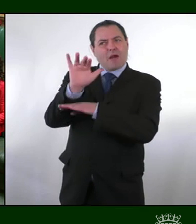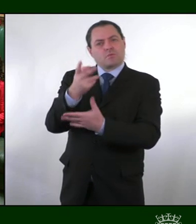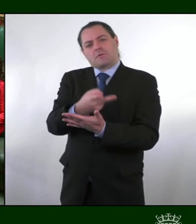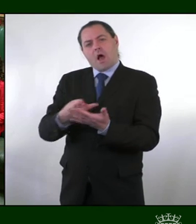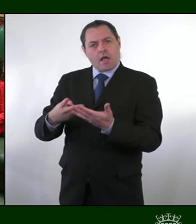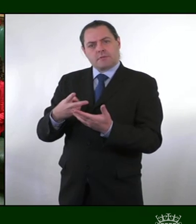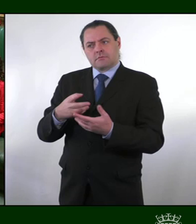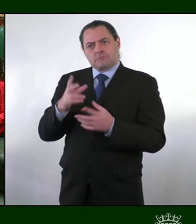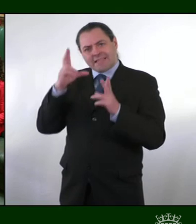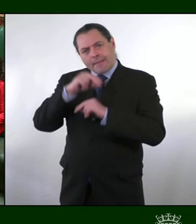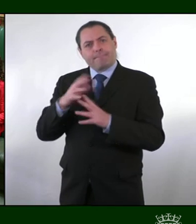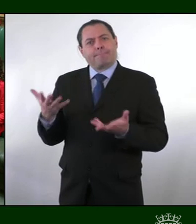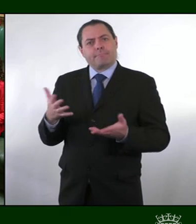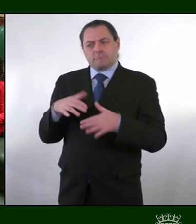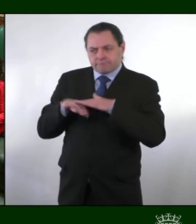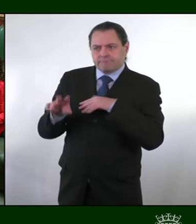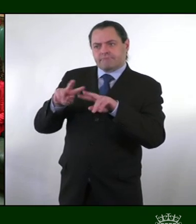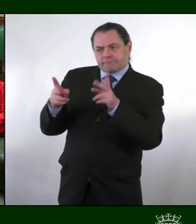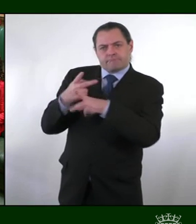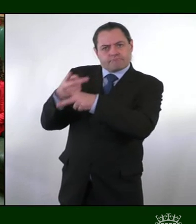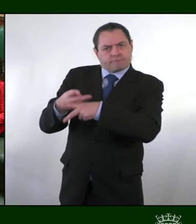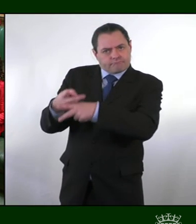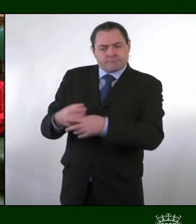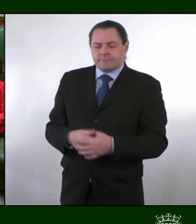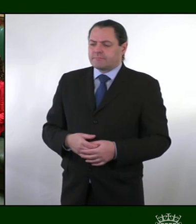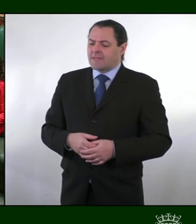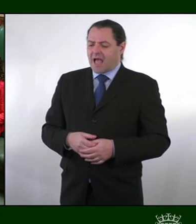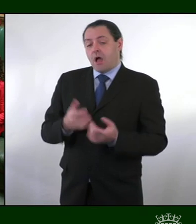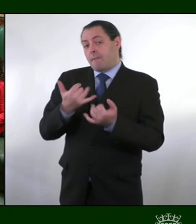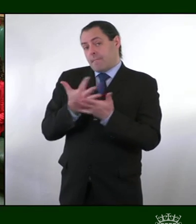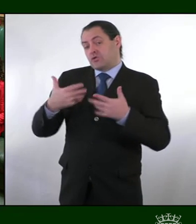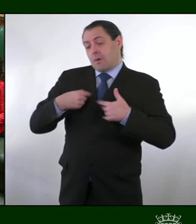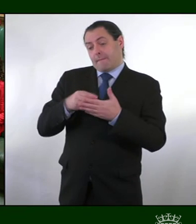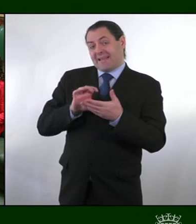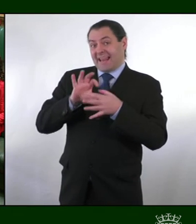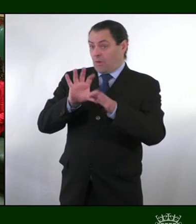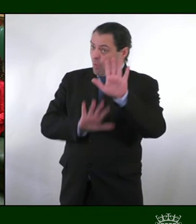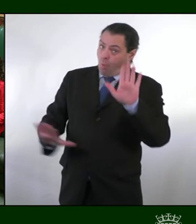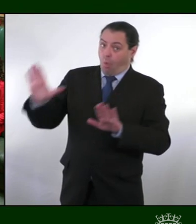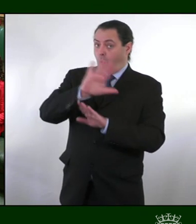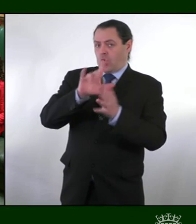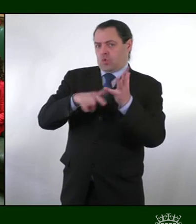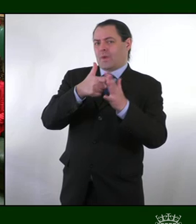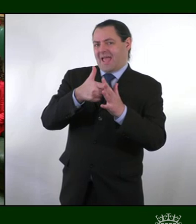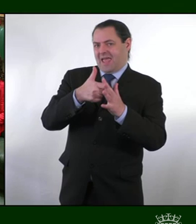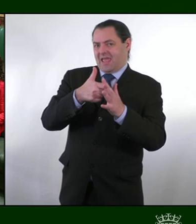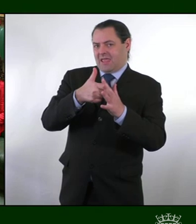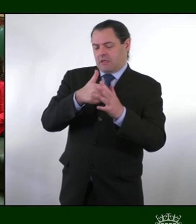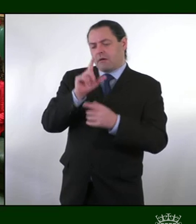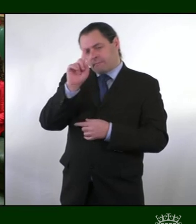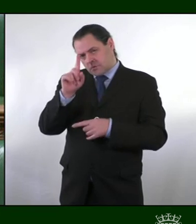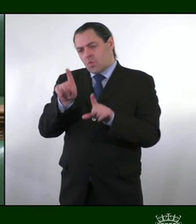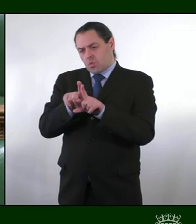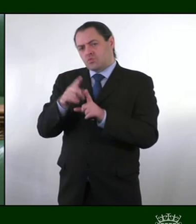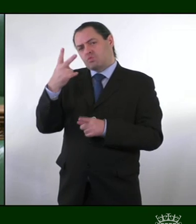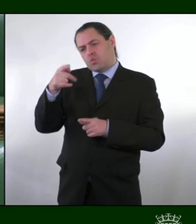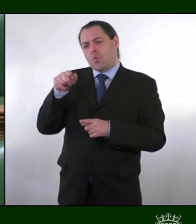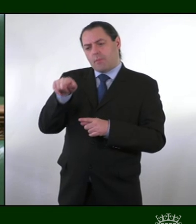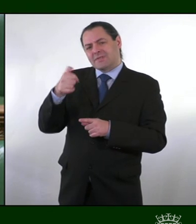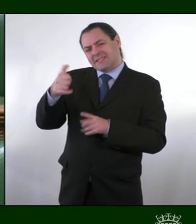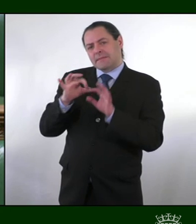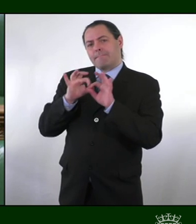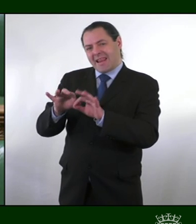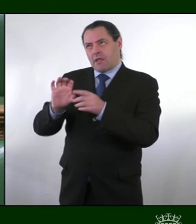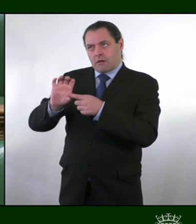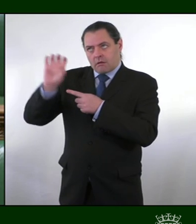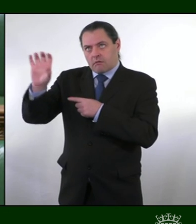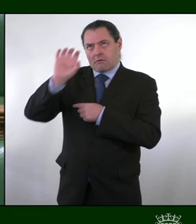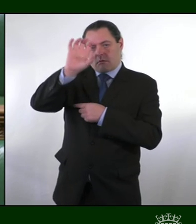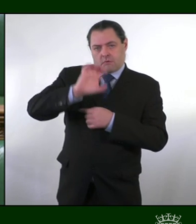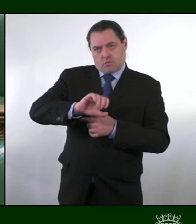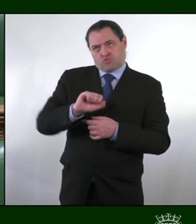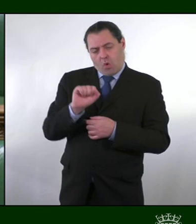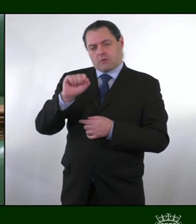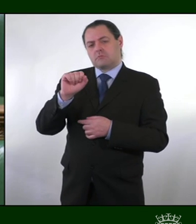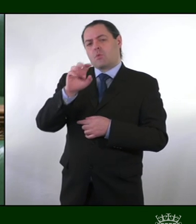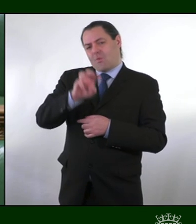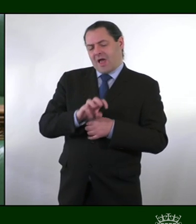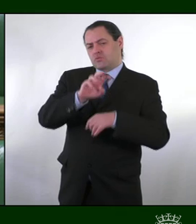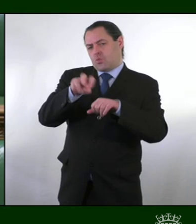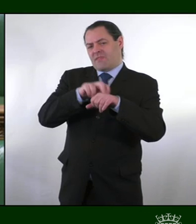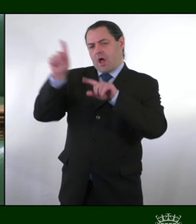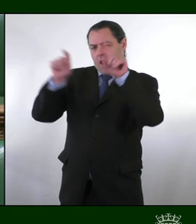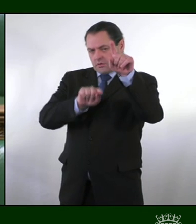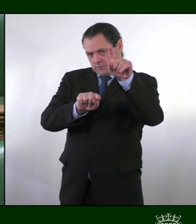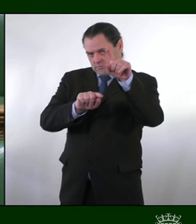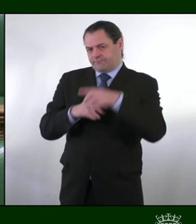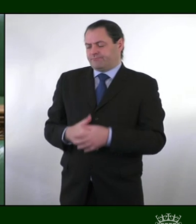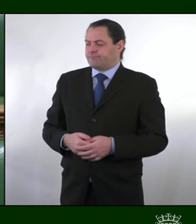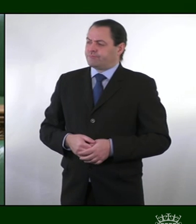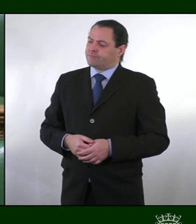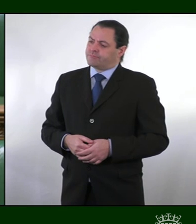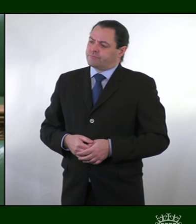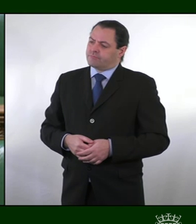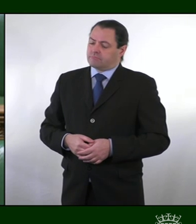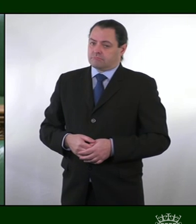Although much of our coronavirus response is UK-wide, the Government are also providing £2.6 billion to support the devolved Administrations in Scotland, Wales and Northern Ireland.